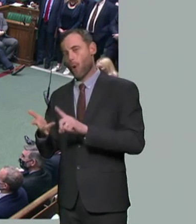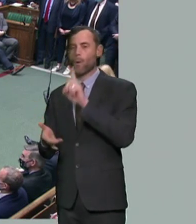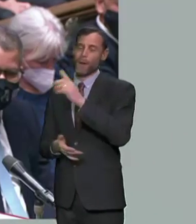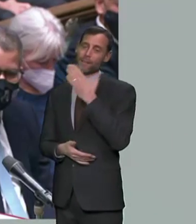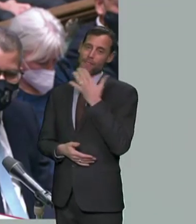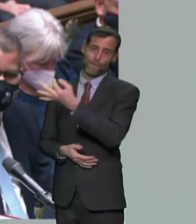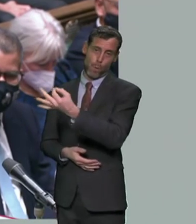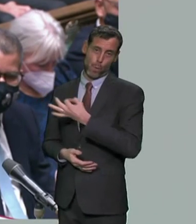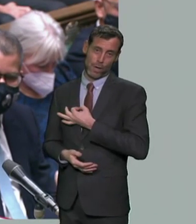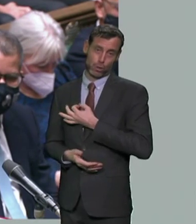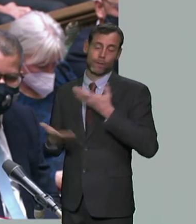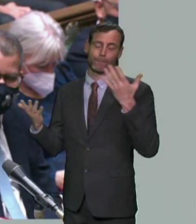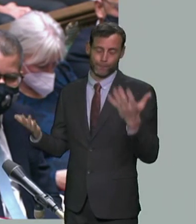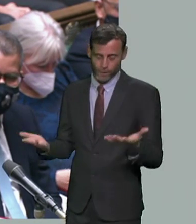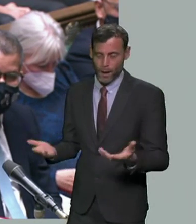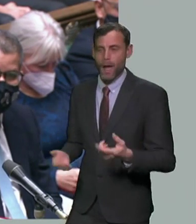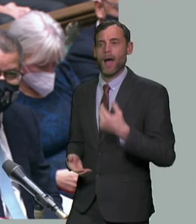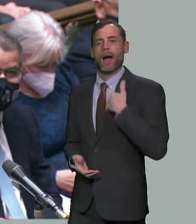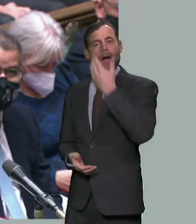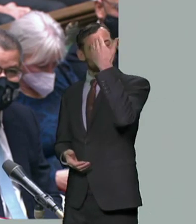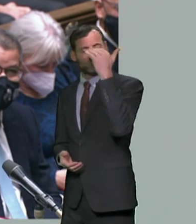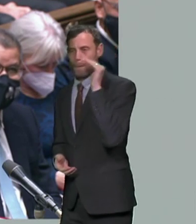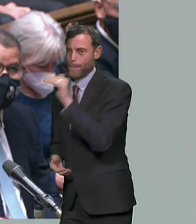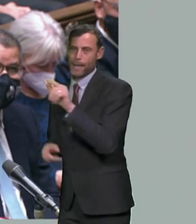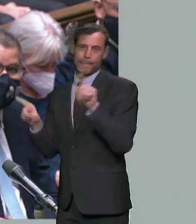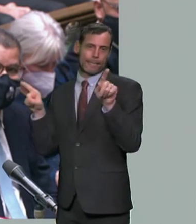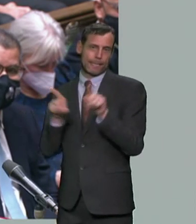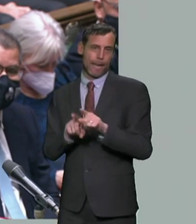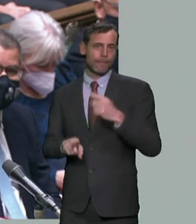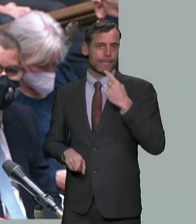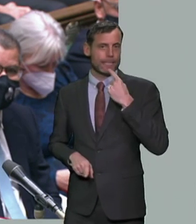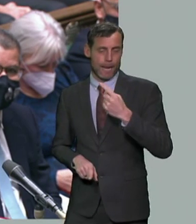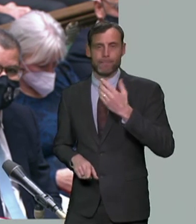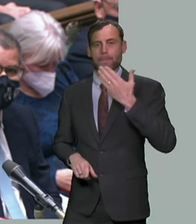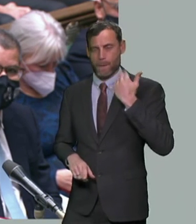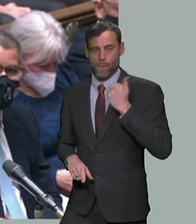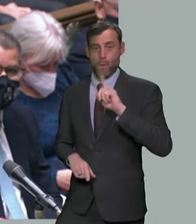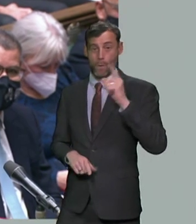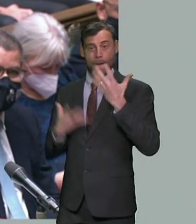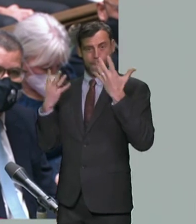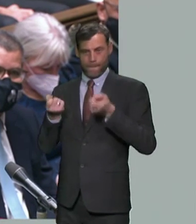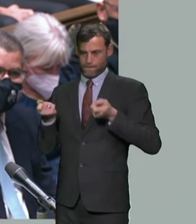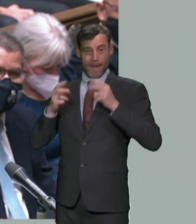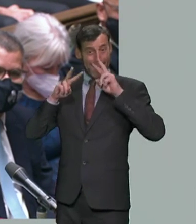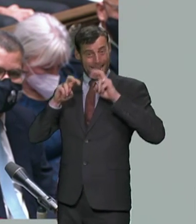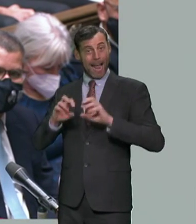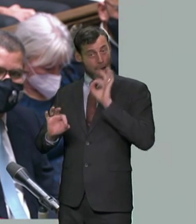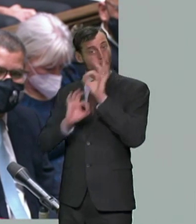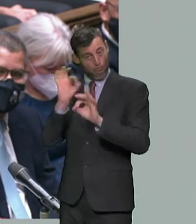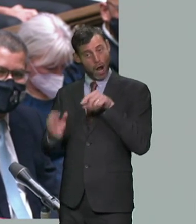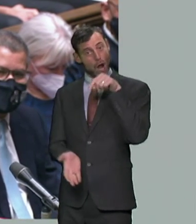No, but I thank the right hon. Gentleman for his question again. I remind him that there is an inquiry, which is due to conclude.